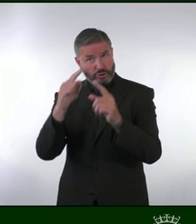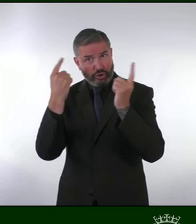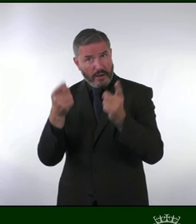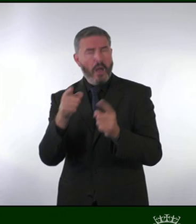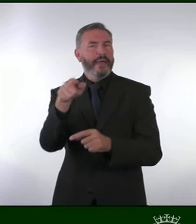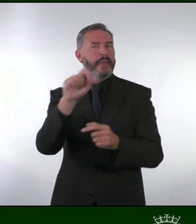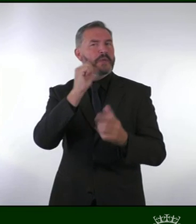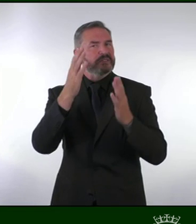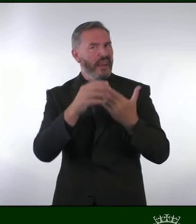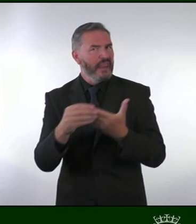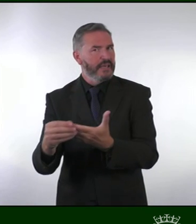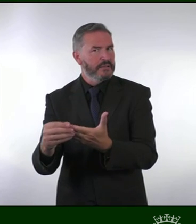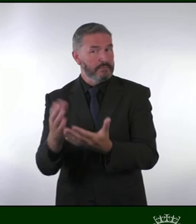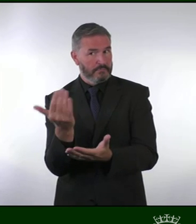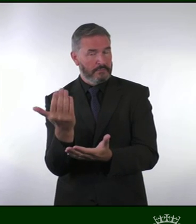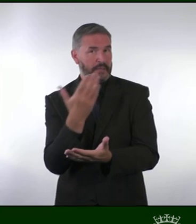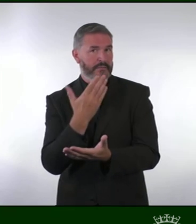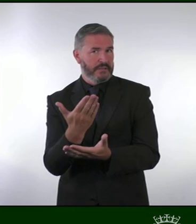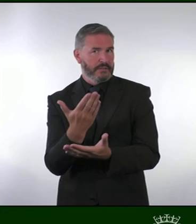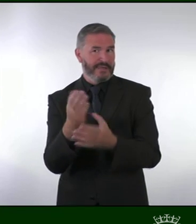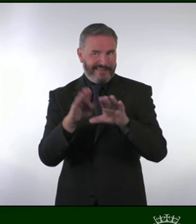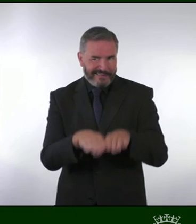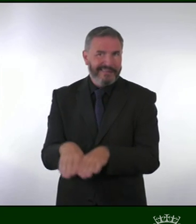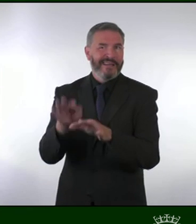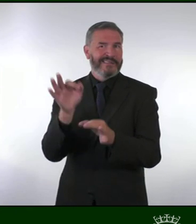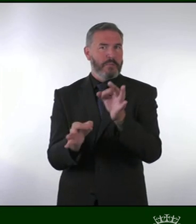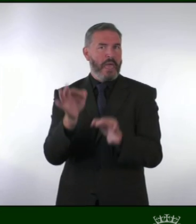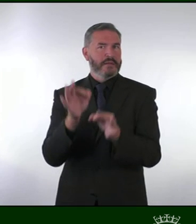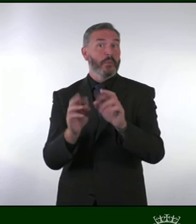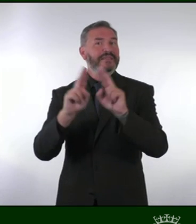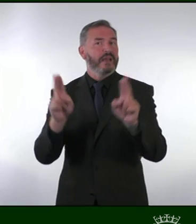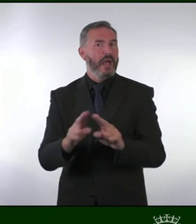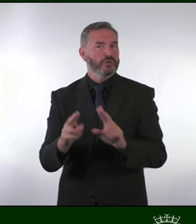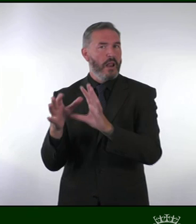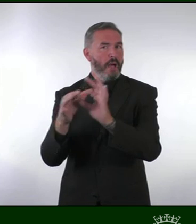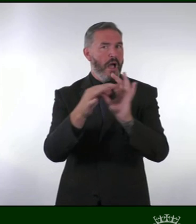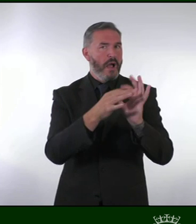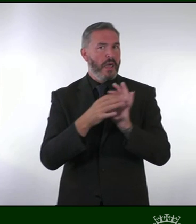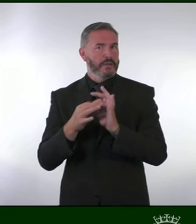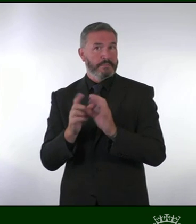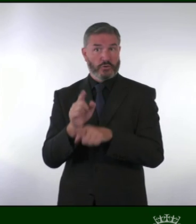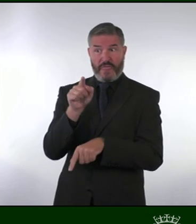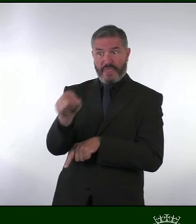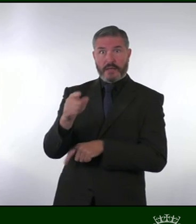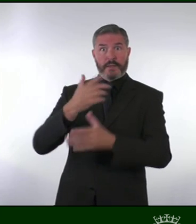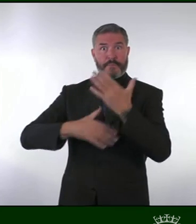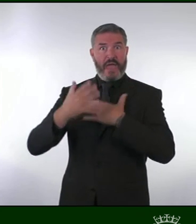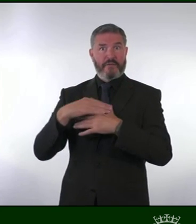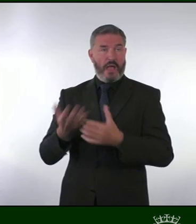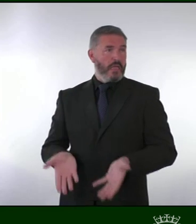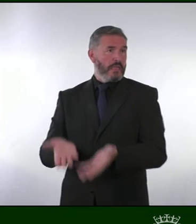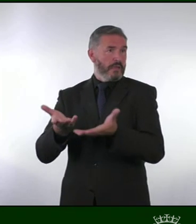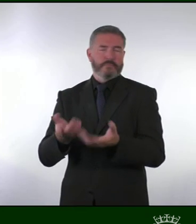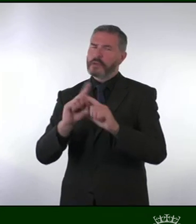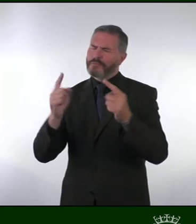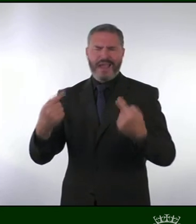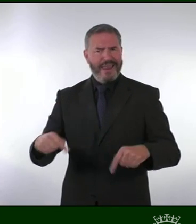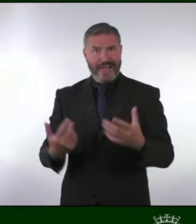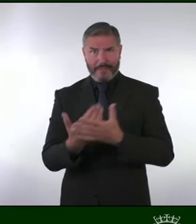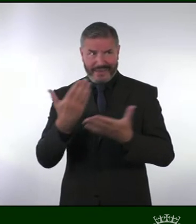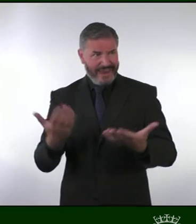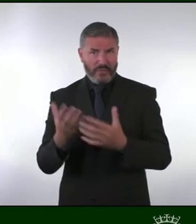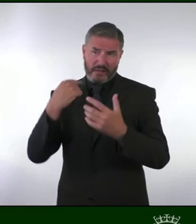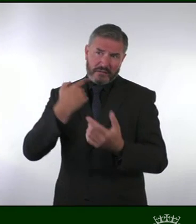Will he lead a concerted diplomatic action with our international partners to make it clear that this simply cannot be allowed to stand in the 21st century?